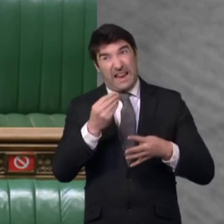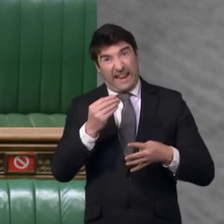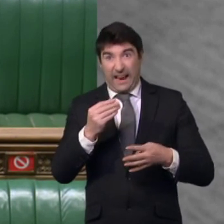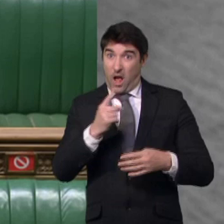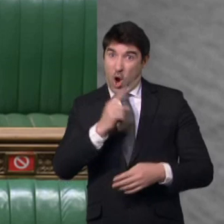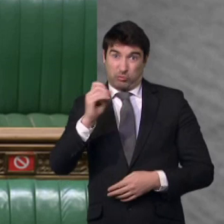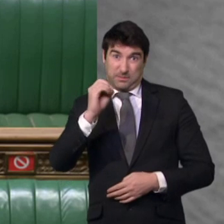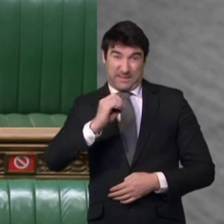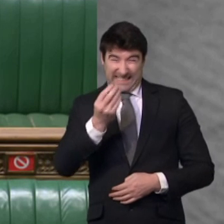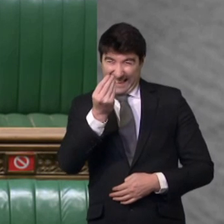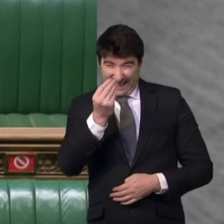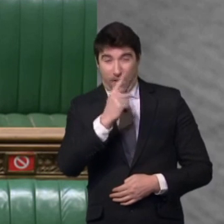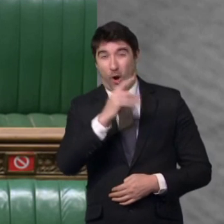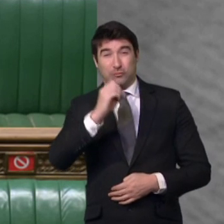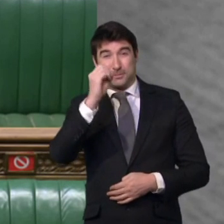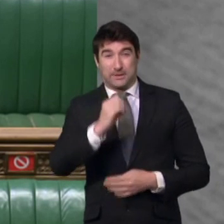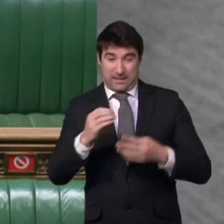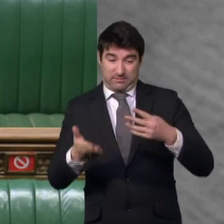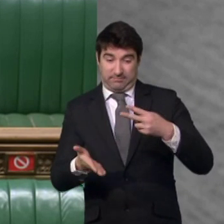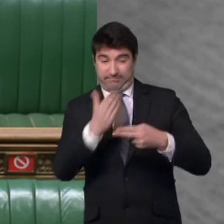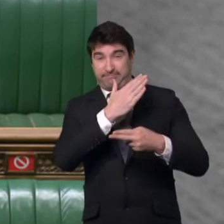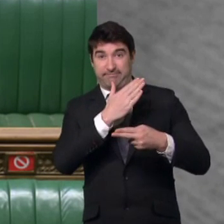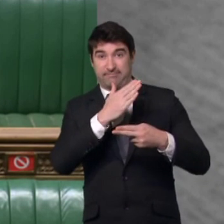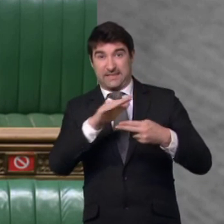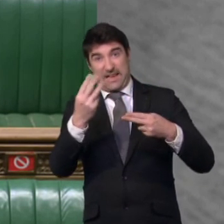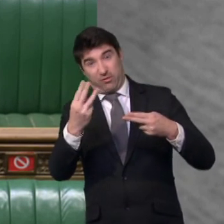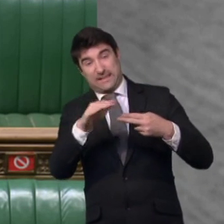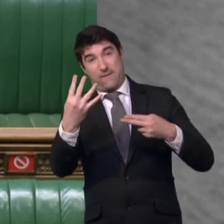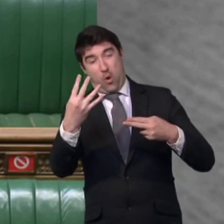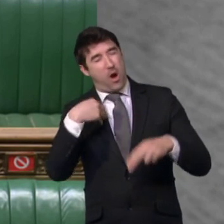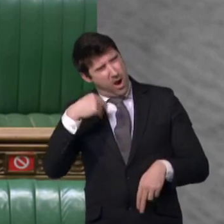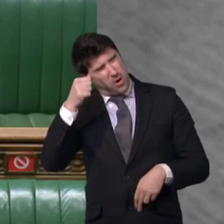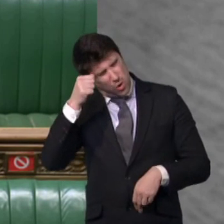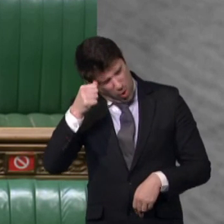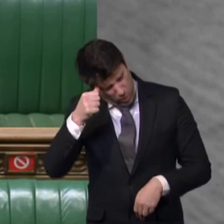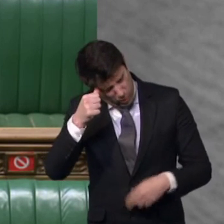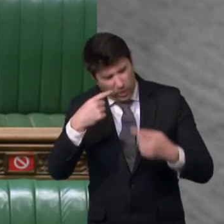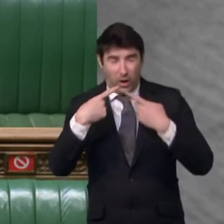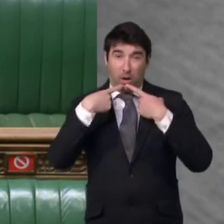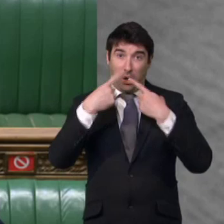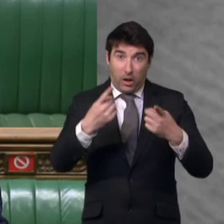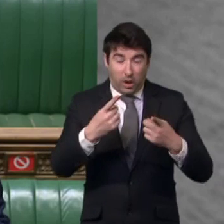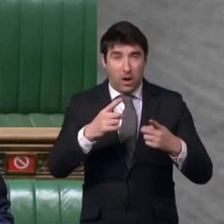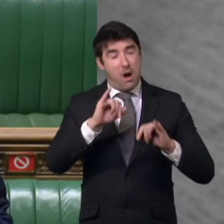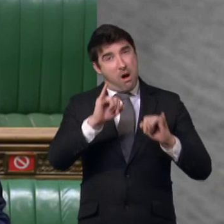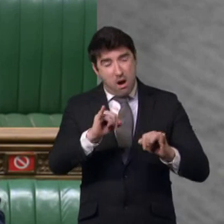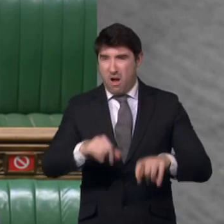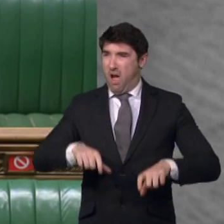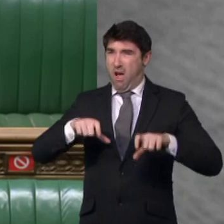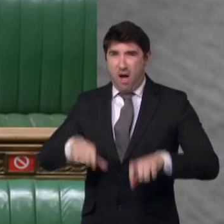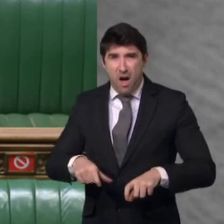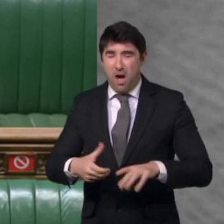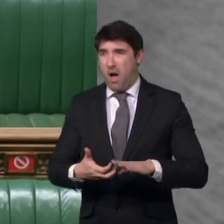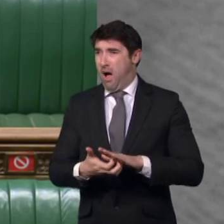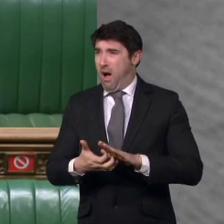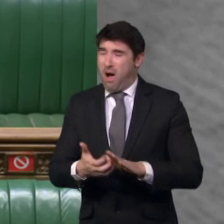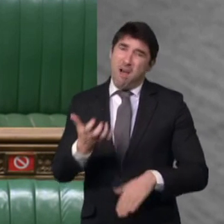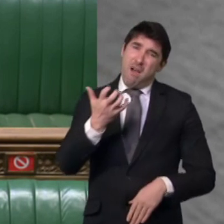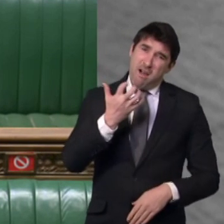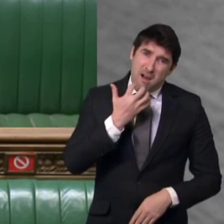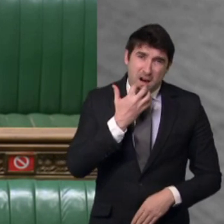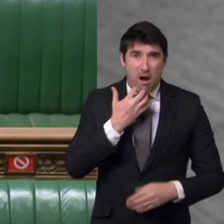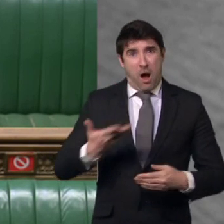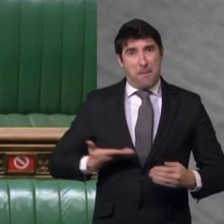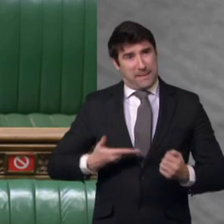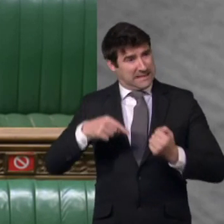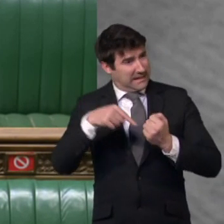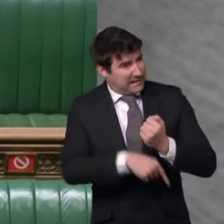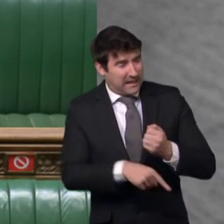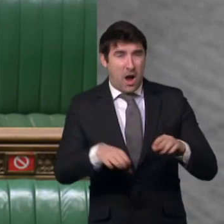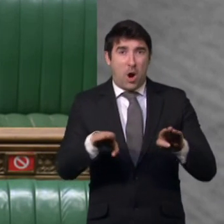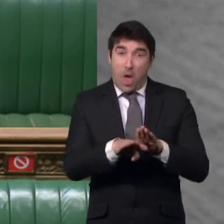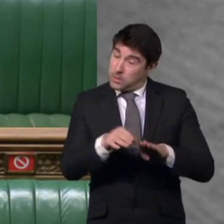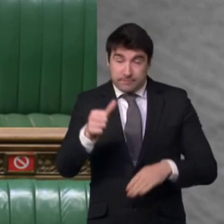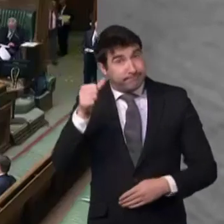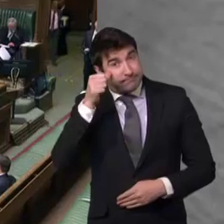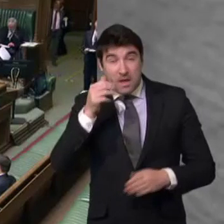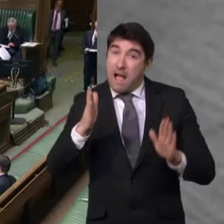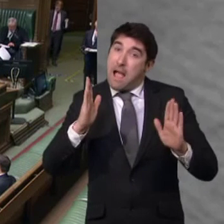I know that tier 3 and 4 measures place a significant burden on people and especially on businesses affected, but I am afraid that it is absolutely necessary because of the number of cases that we have seen.